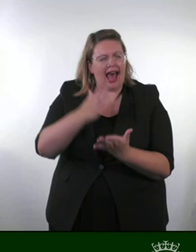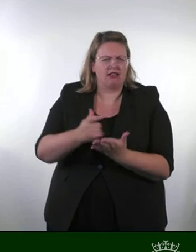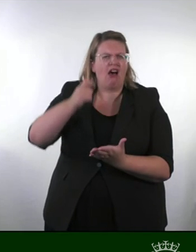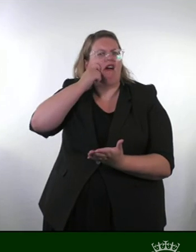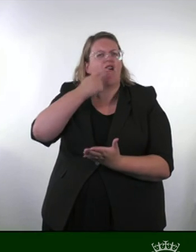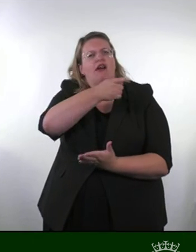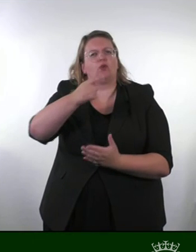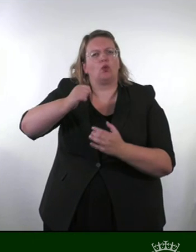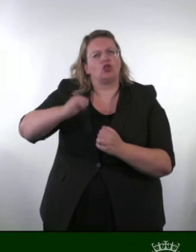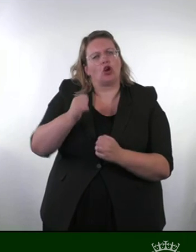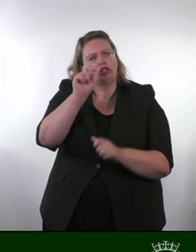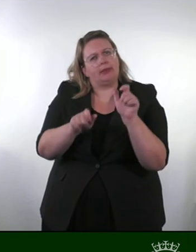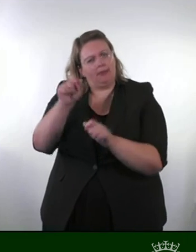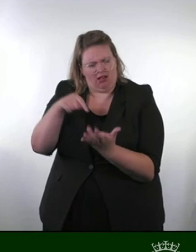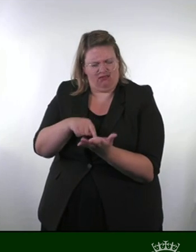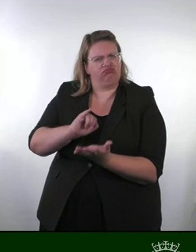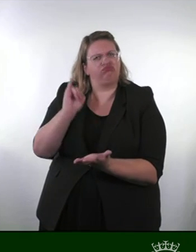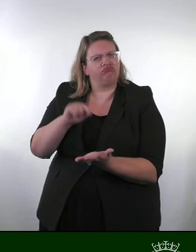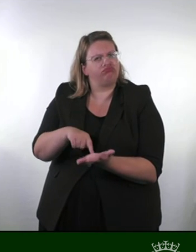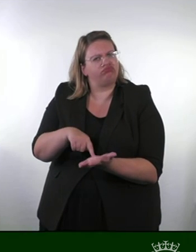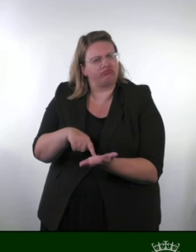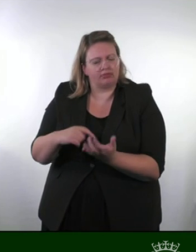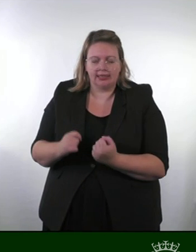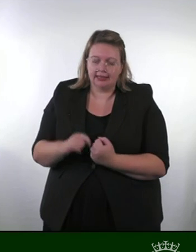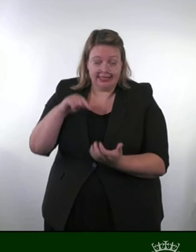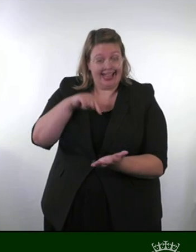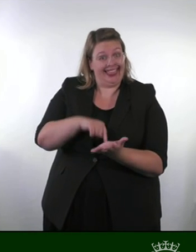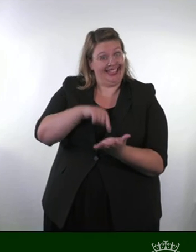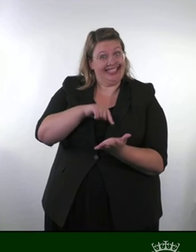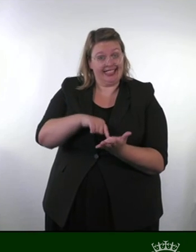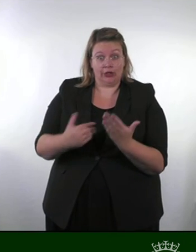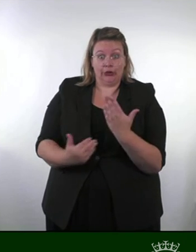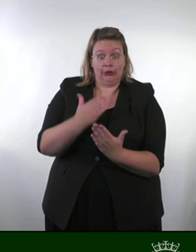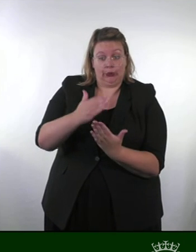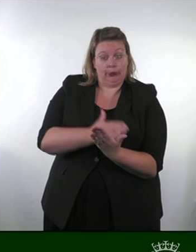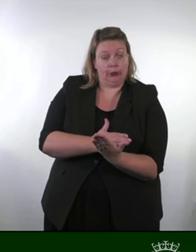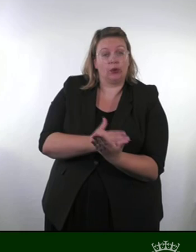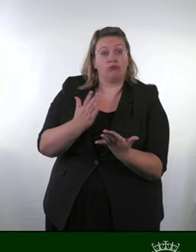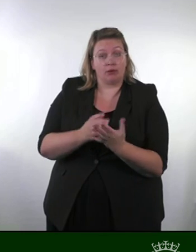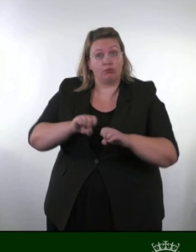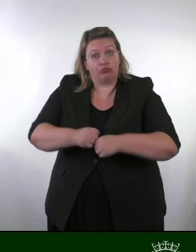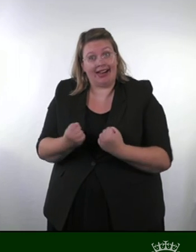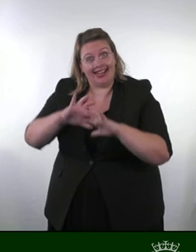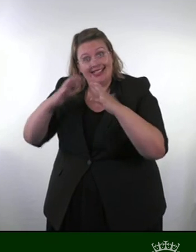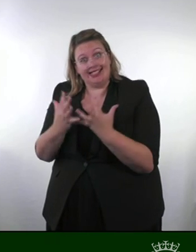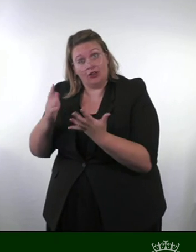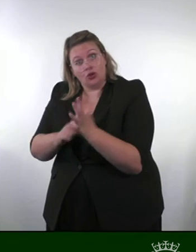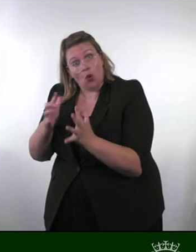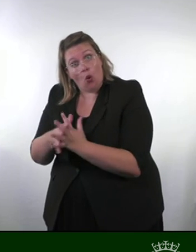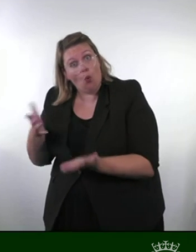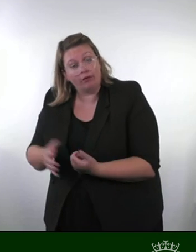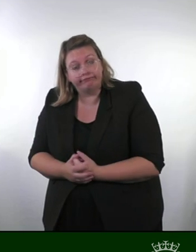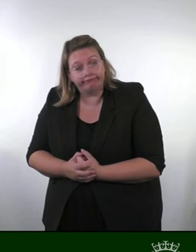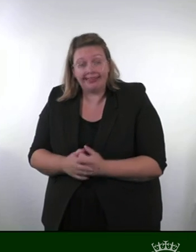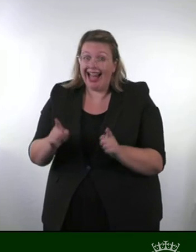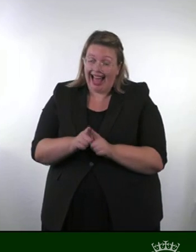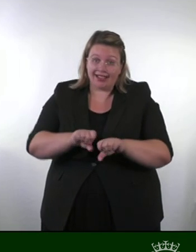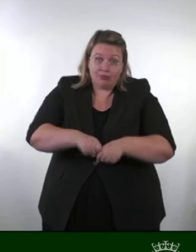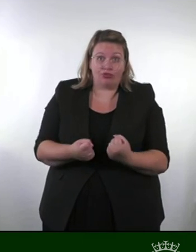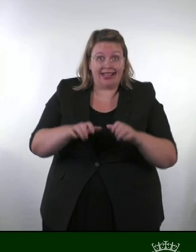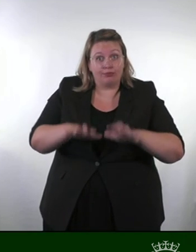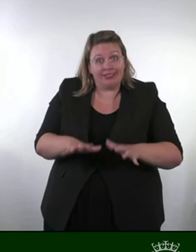As we have already heard, this legislation breaks international law, but it also breaks domestic law.